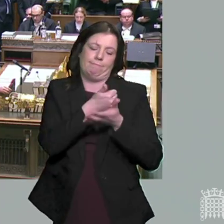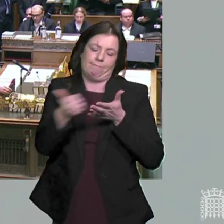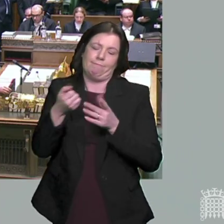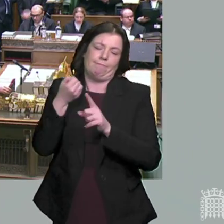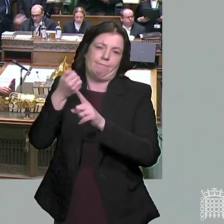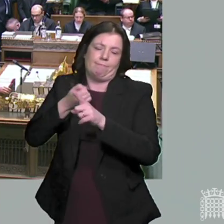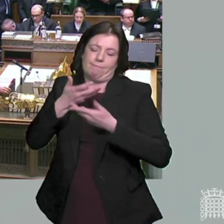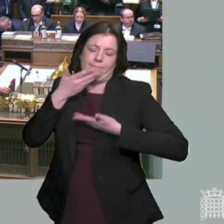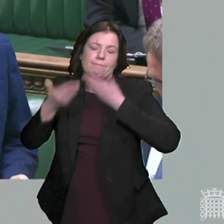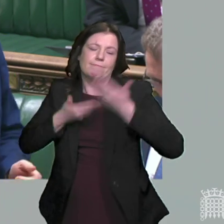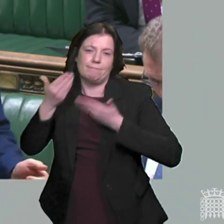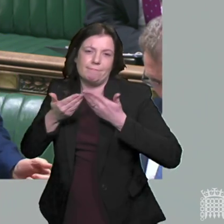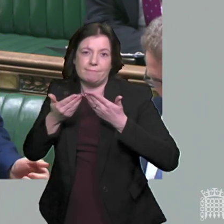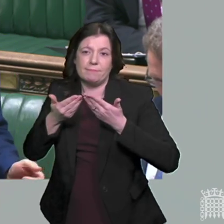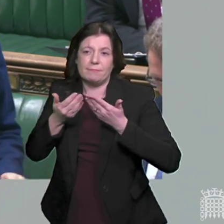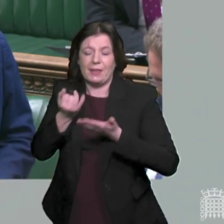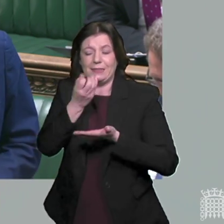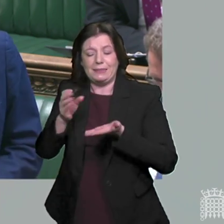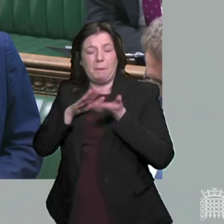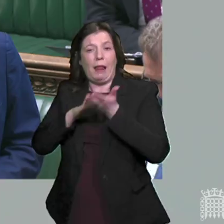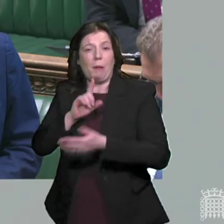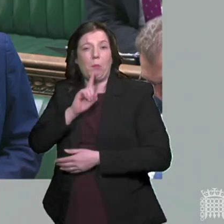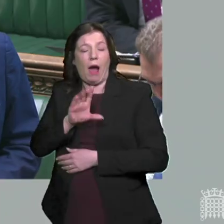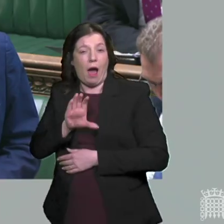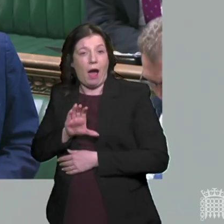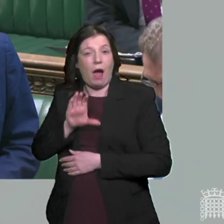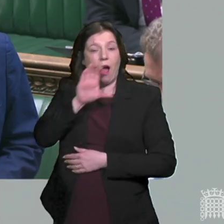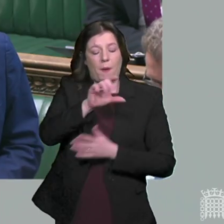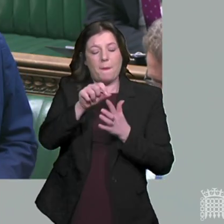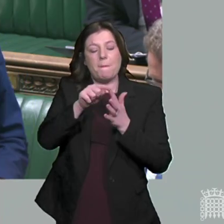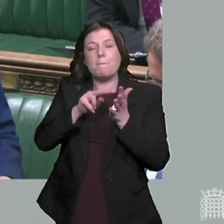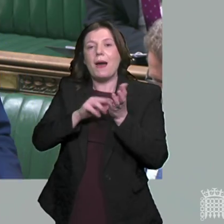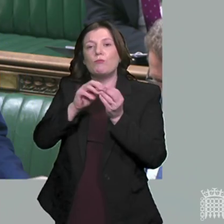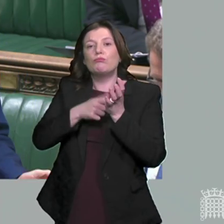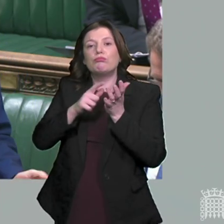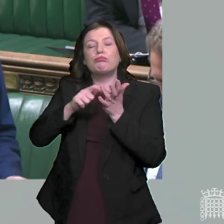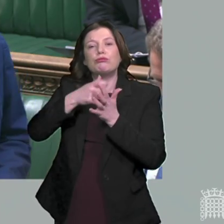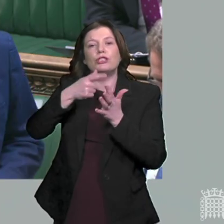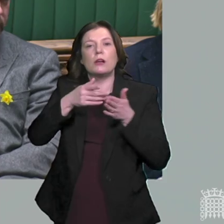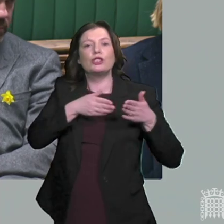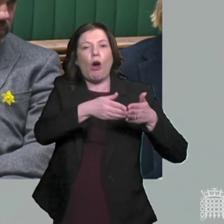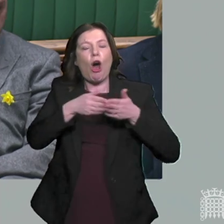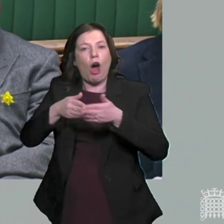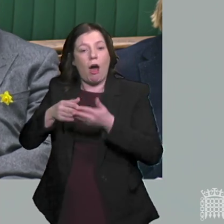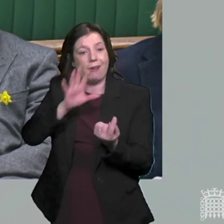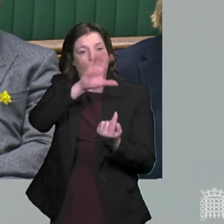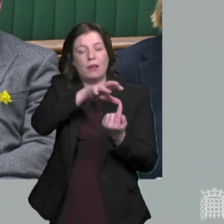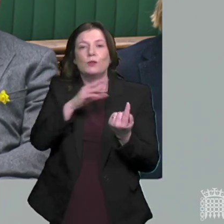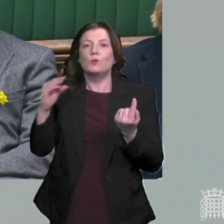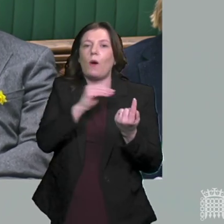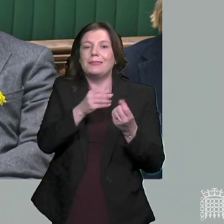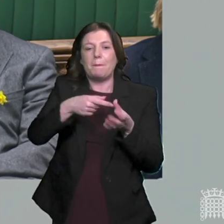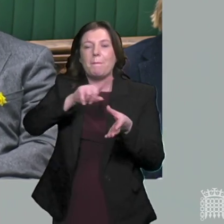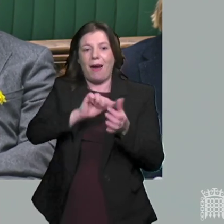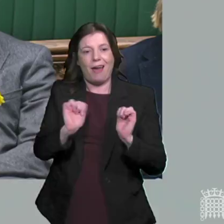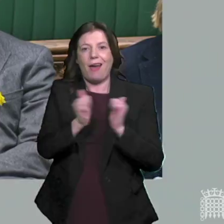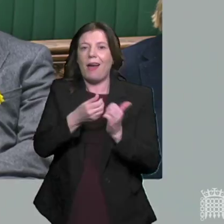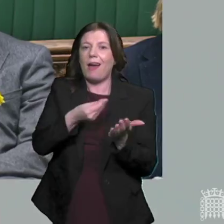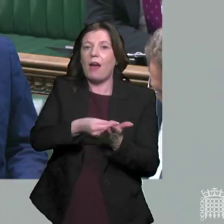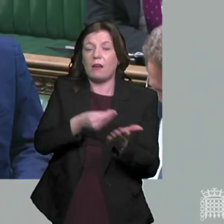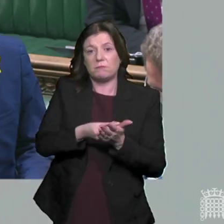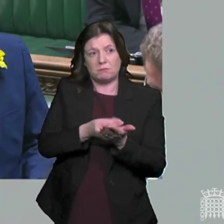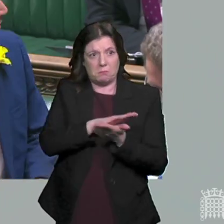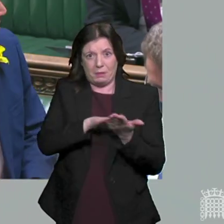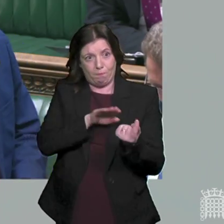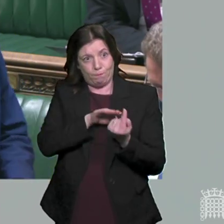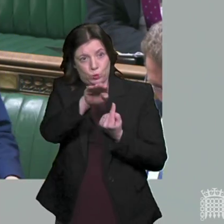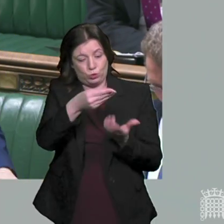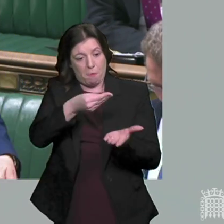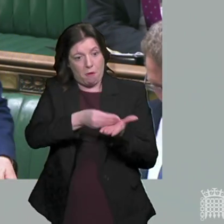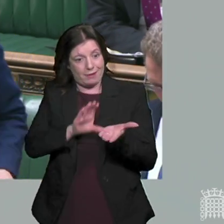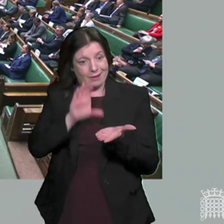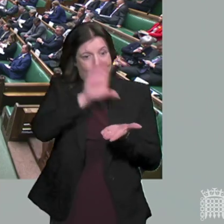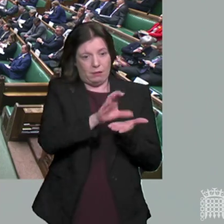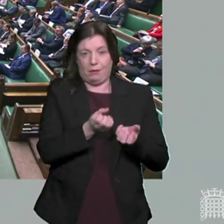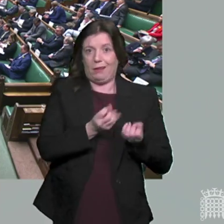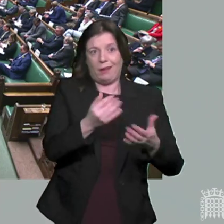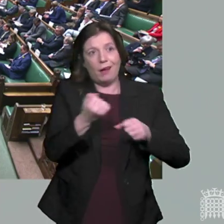I would add that £60 million is being invested in the marine project at Pembroke dock through the Swansea Bay city deal, so there is plenty of potential for his region.